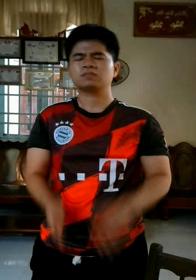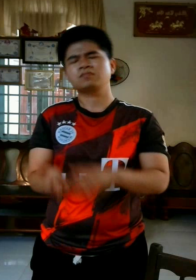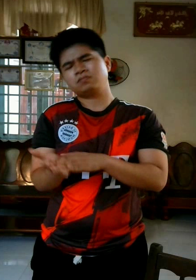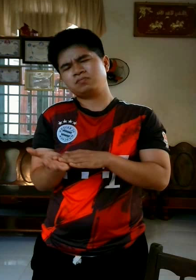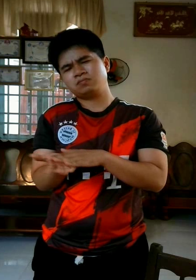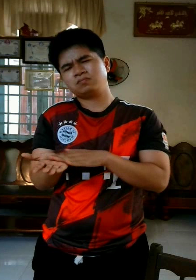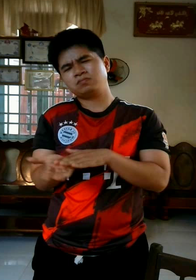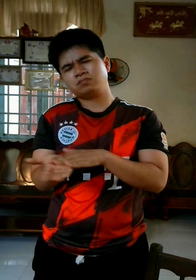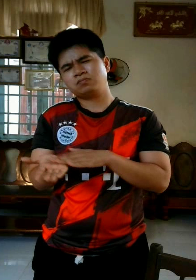xin loi